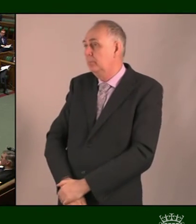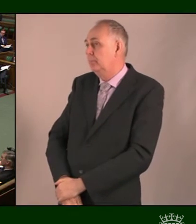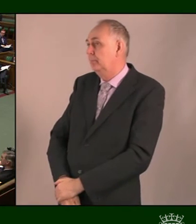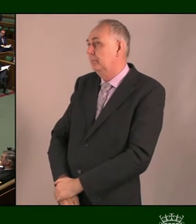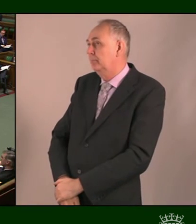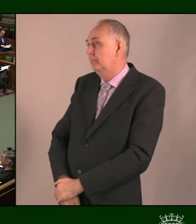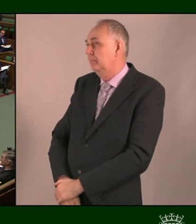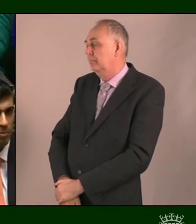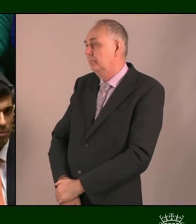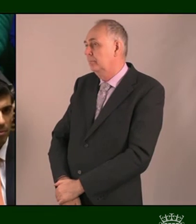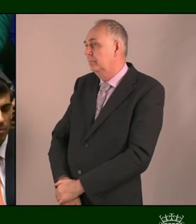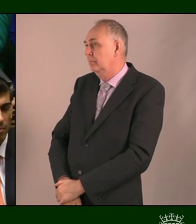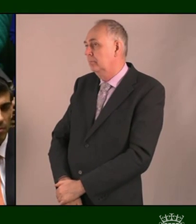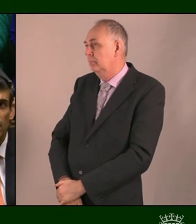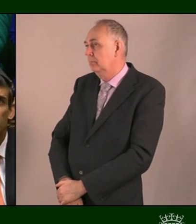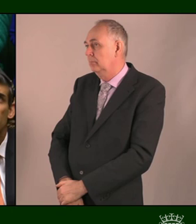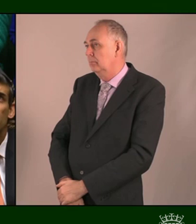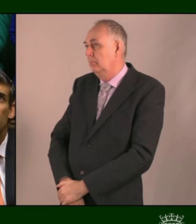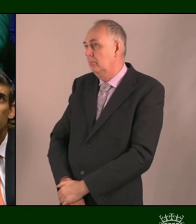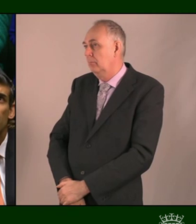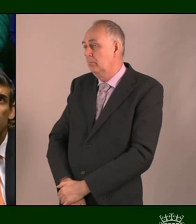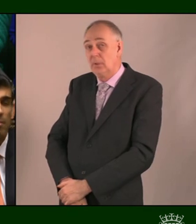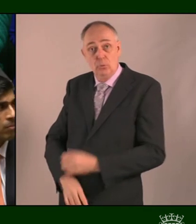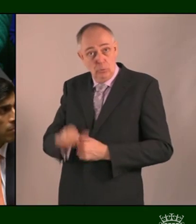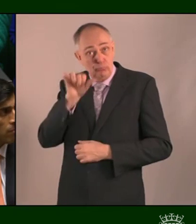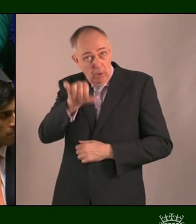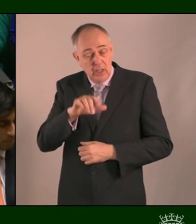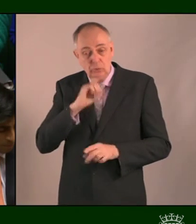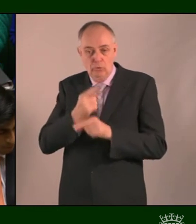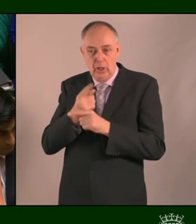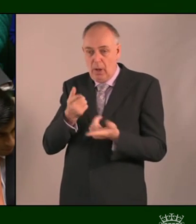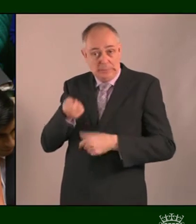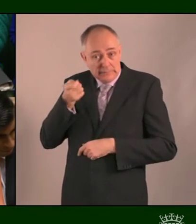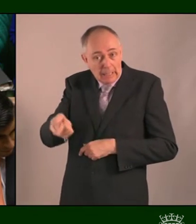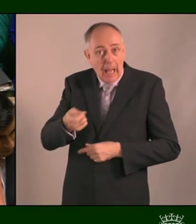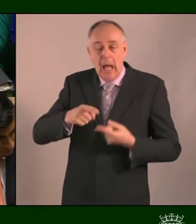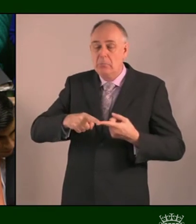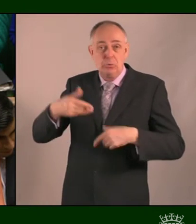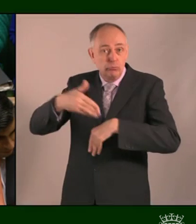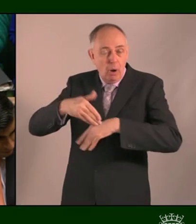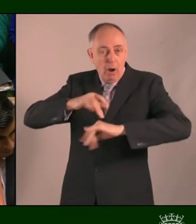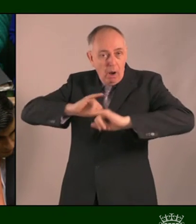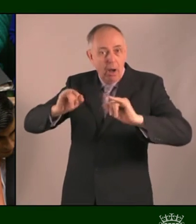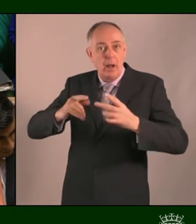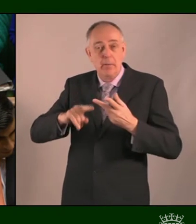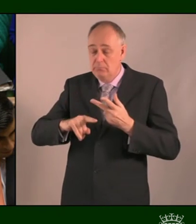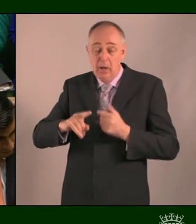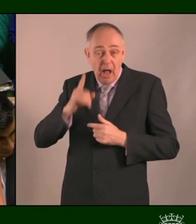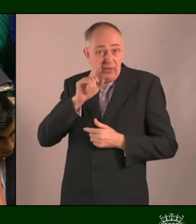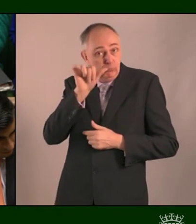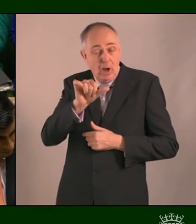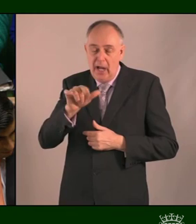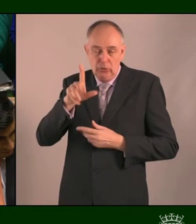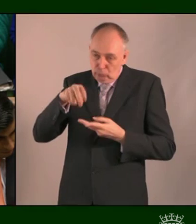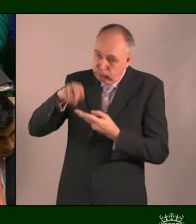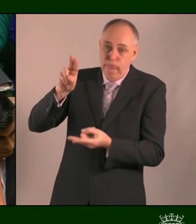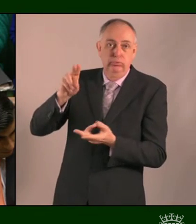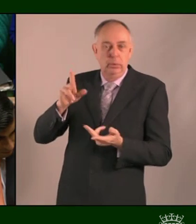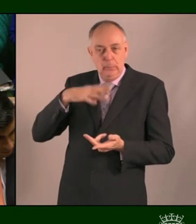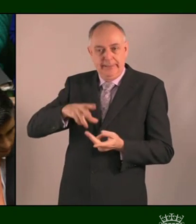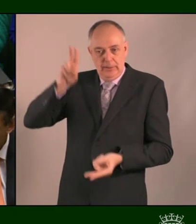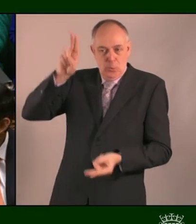The honourable Lady is absolutely right to raise the issue of stabbings and violent crime, which I agree with her are too high and must come down.